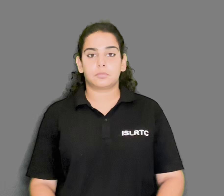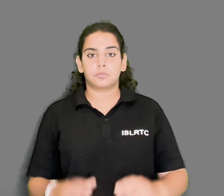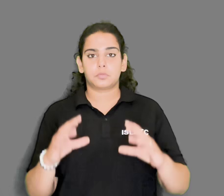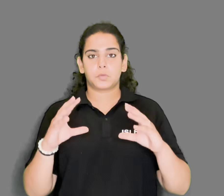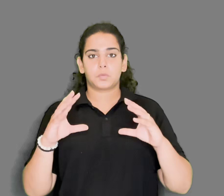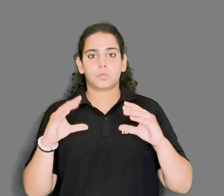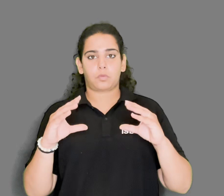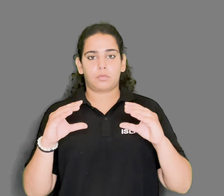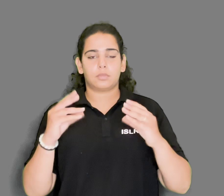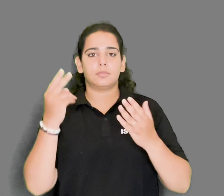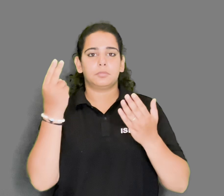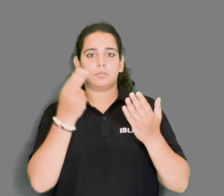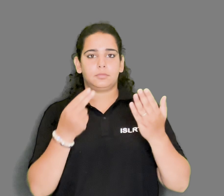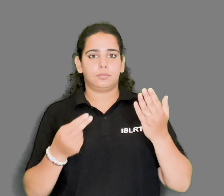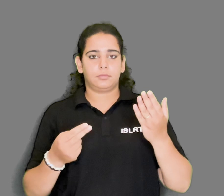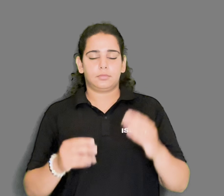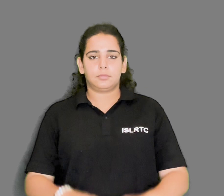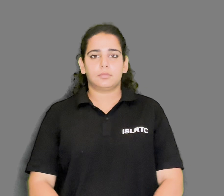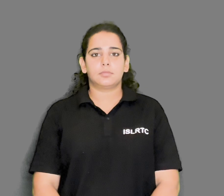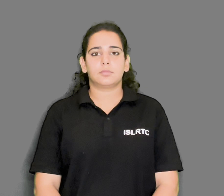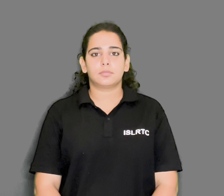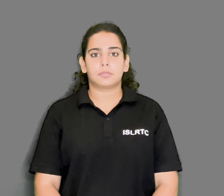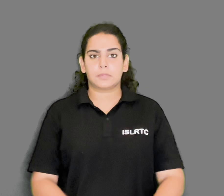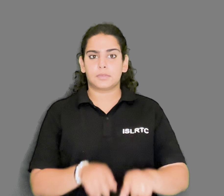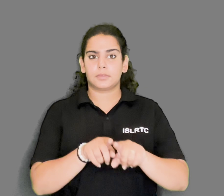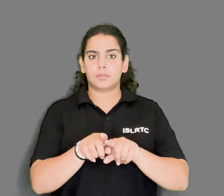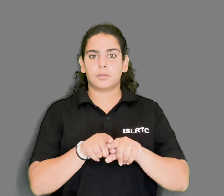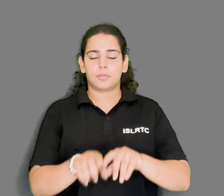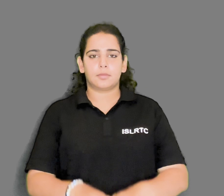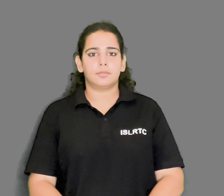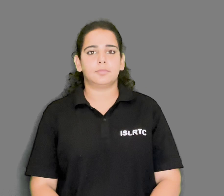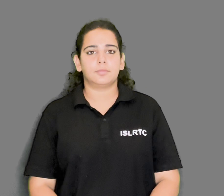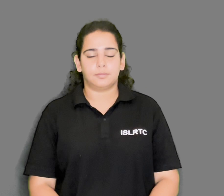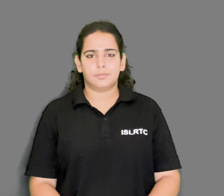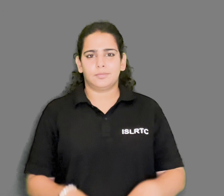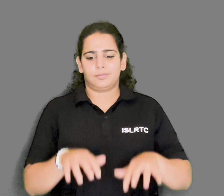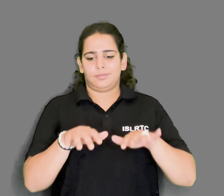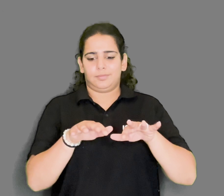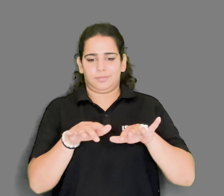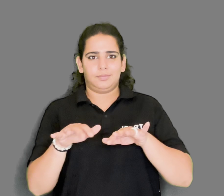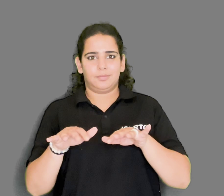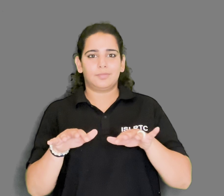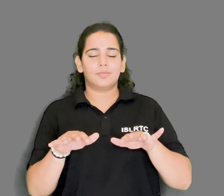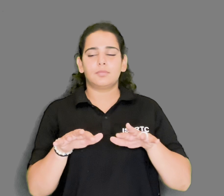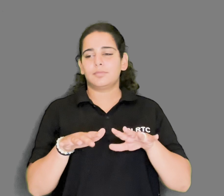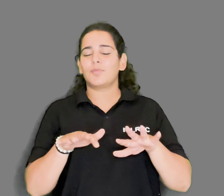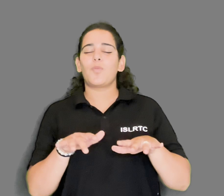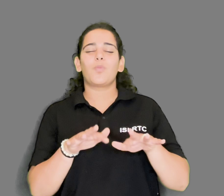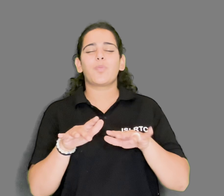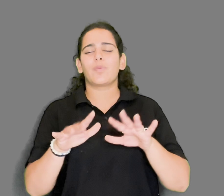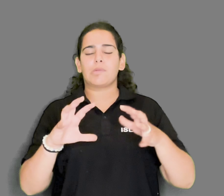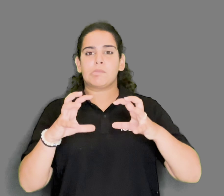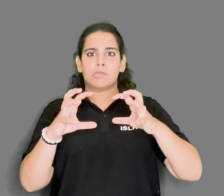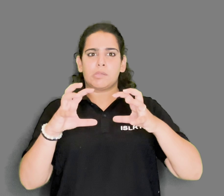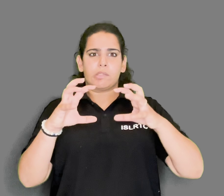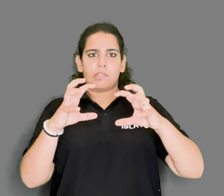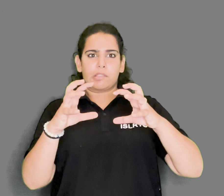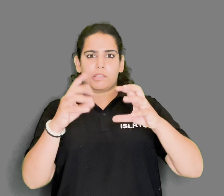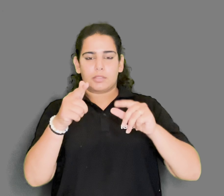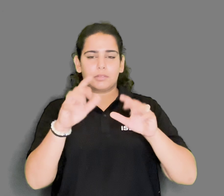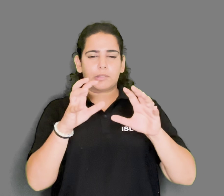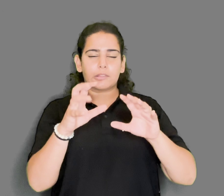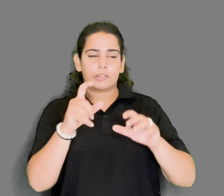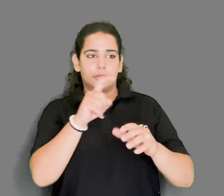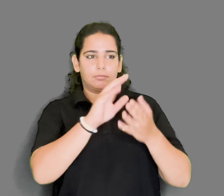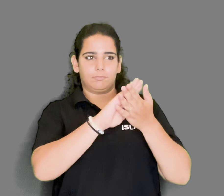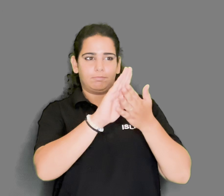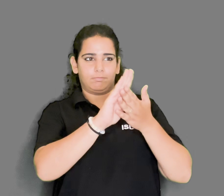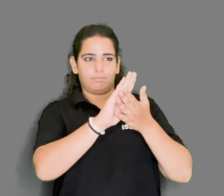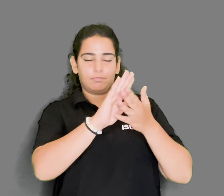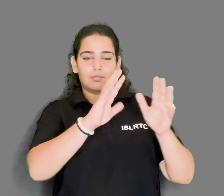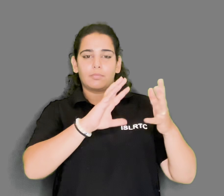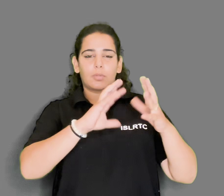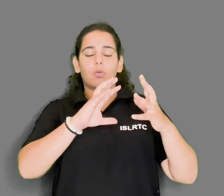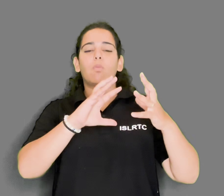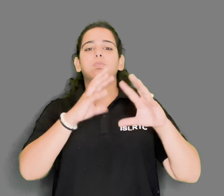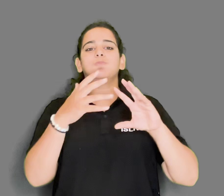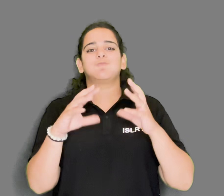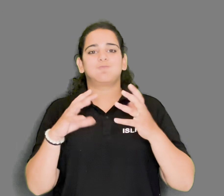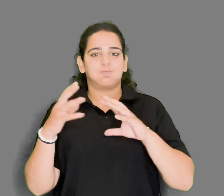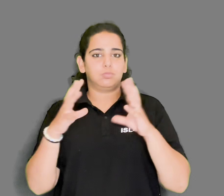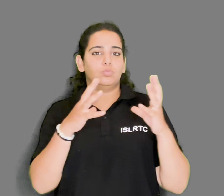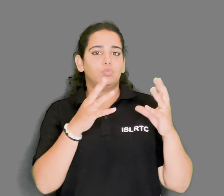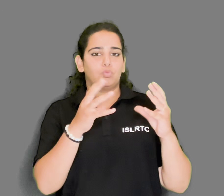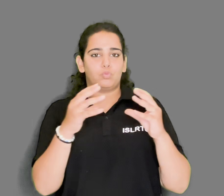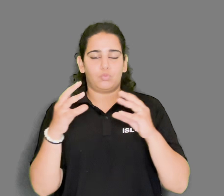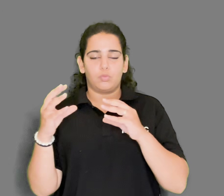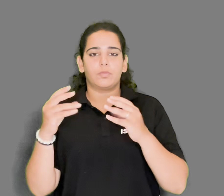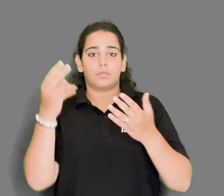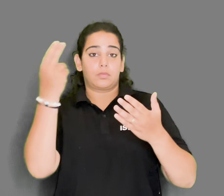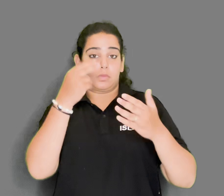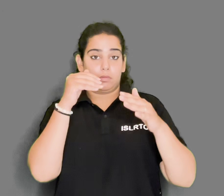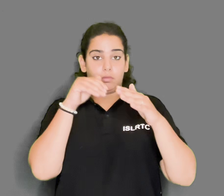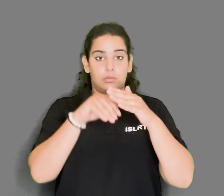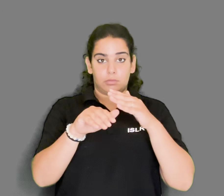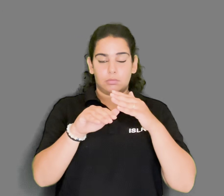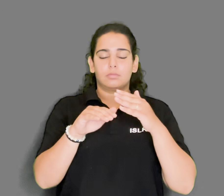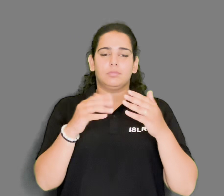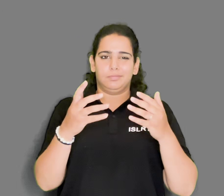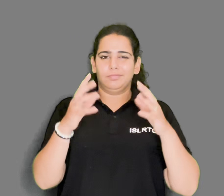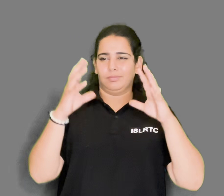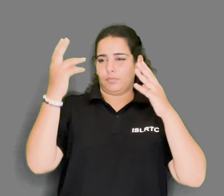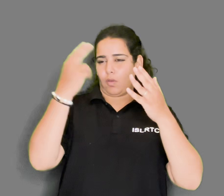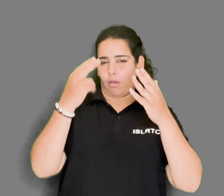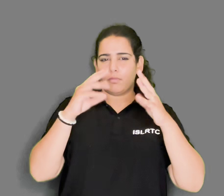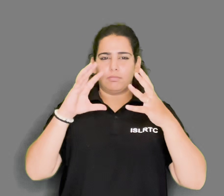Adaptive Software Software designed to be used by individuals with disabilities, such as screen readers for the visually impaired or voice recognition software for those with motor impairments